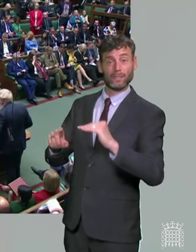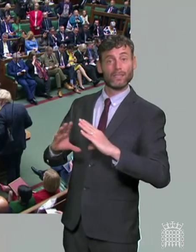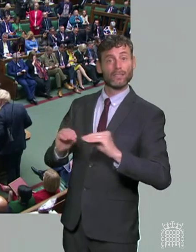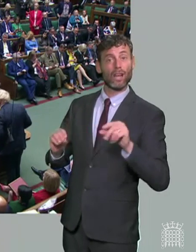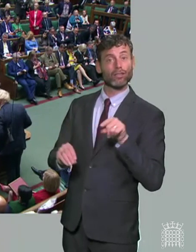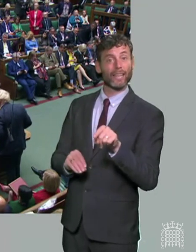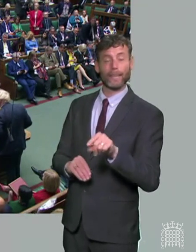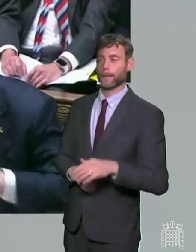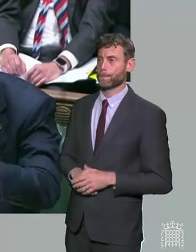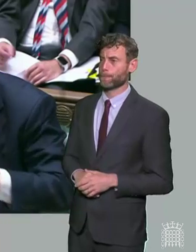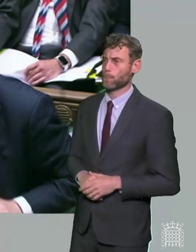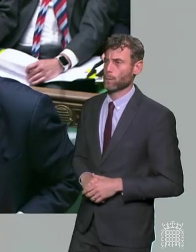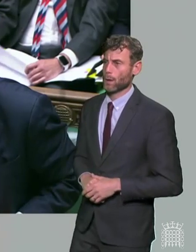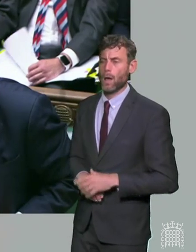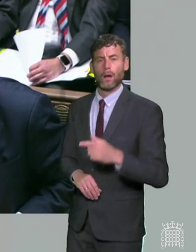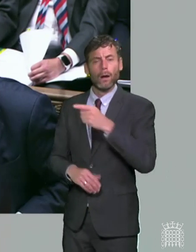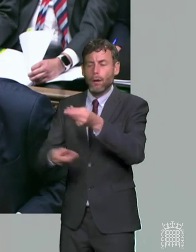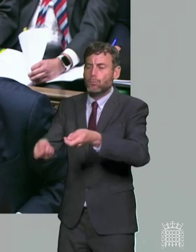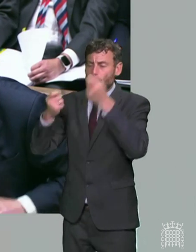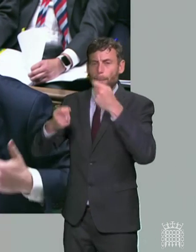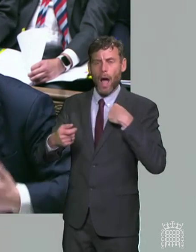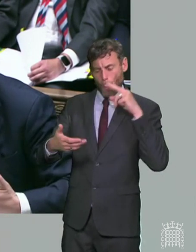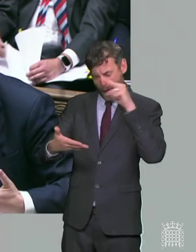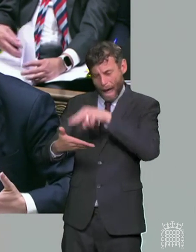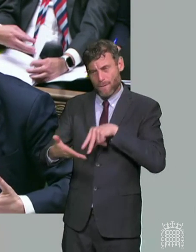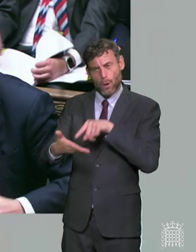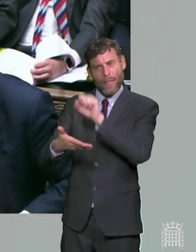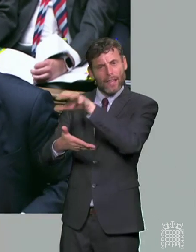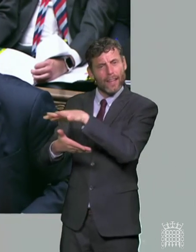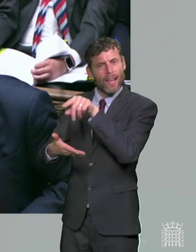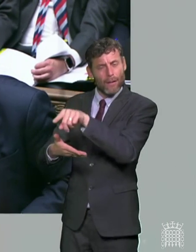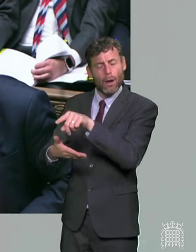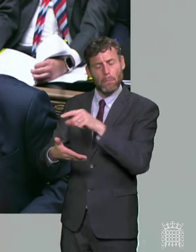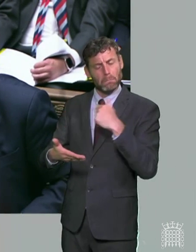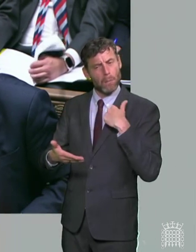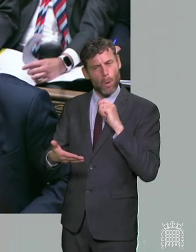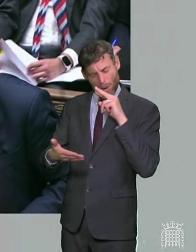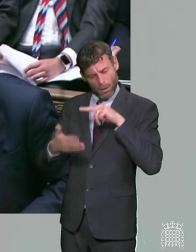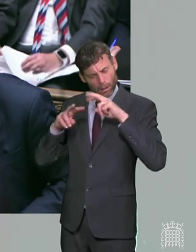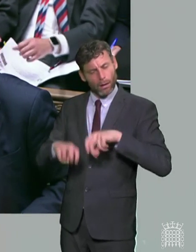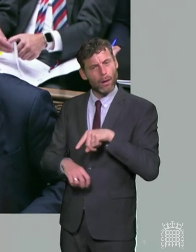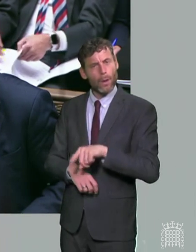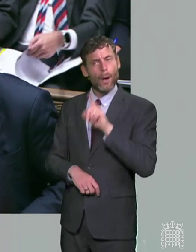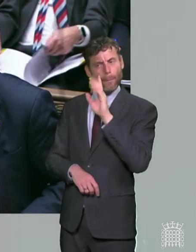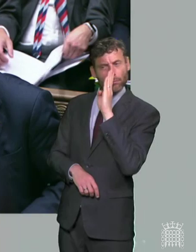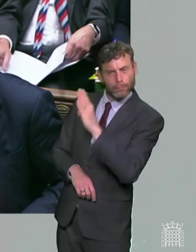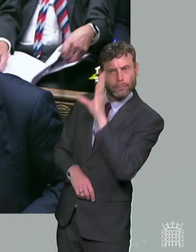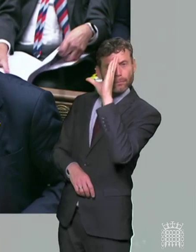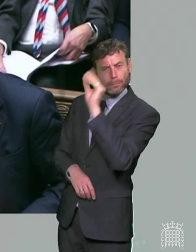I will certainly look into what has happened at the centre in Batley and Spen that the honourable Lady mentions.